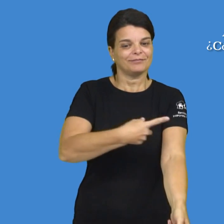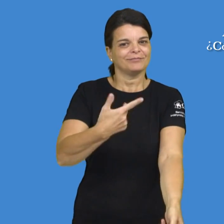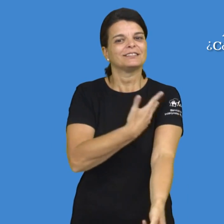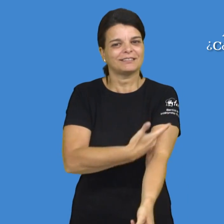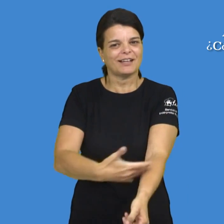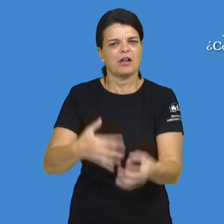sangre